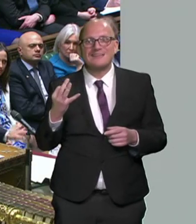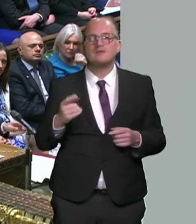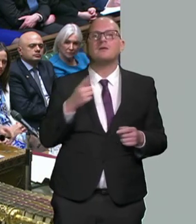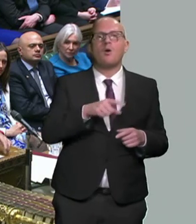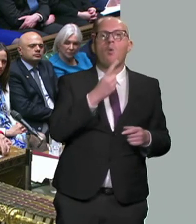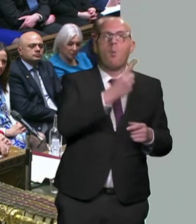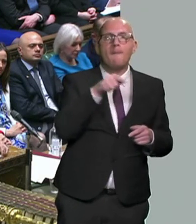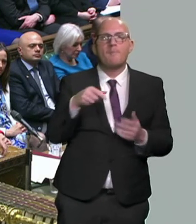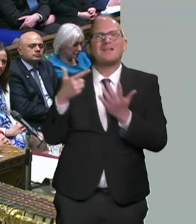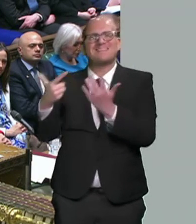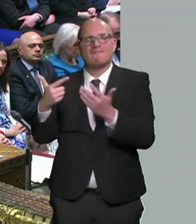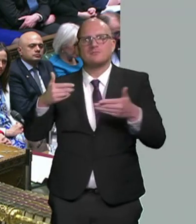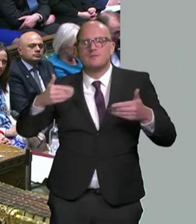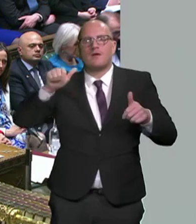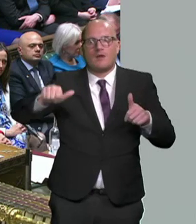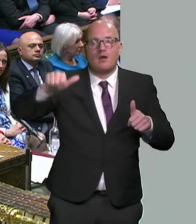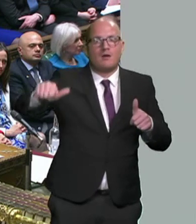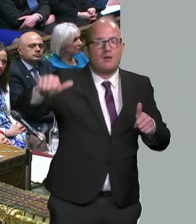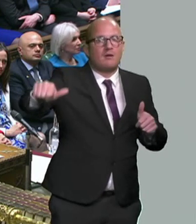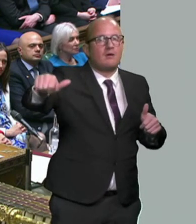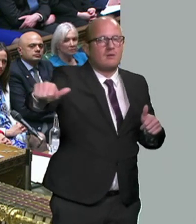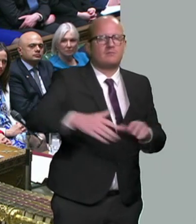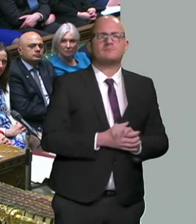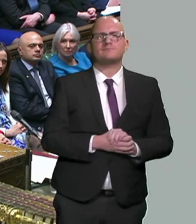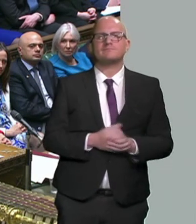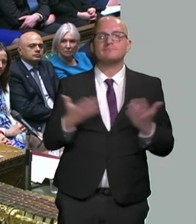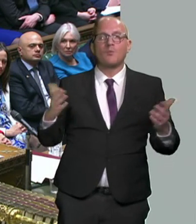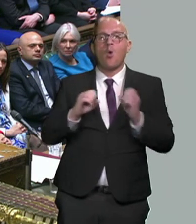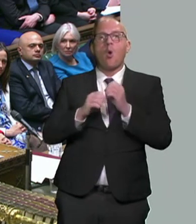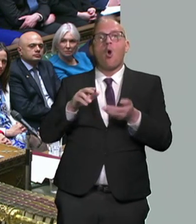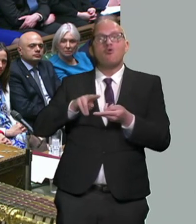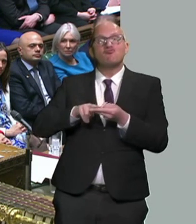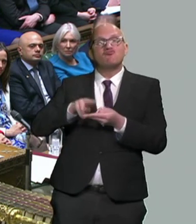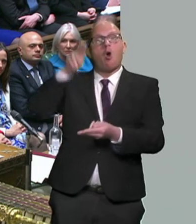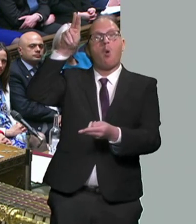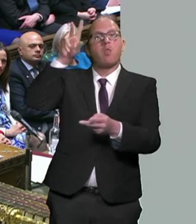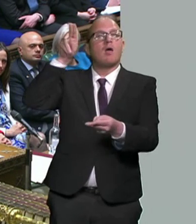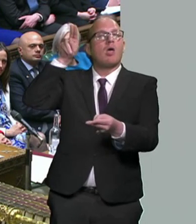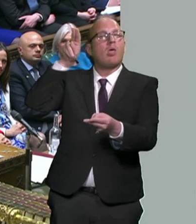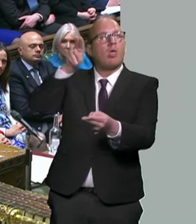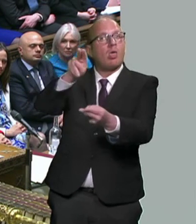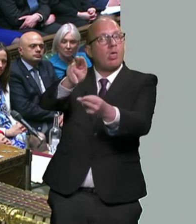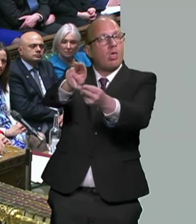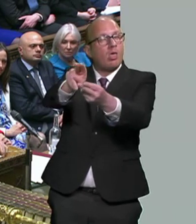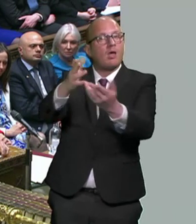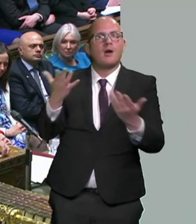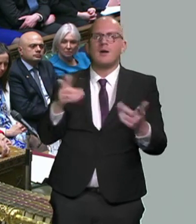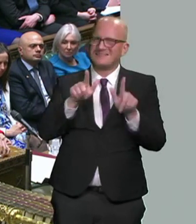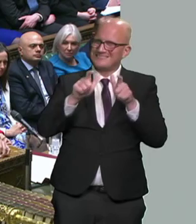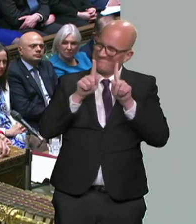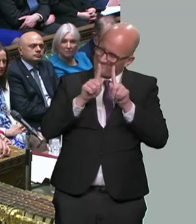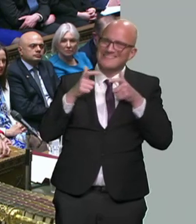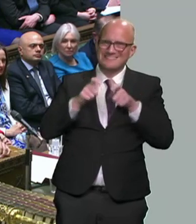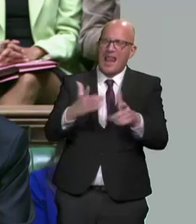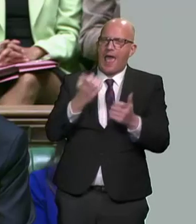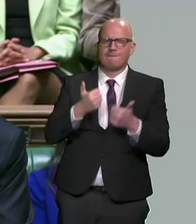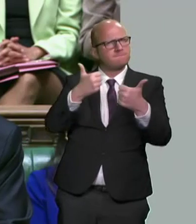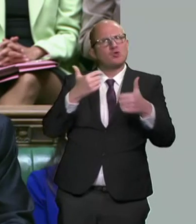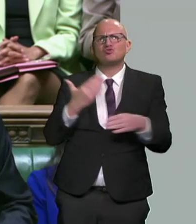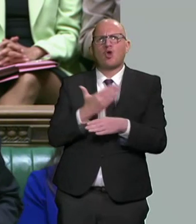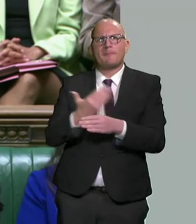The House will take comfort that the lower growth outlook has not affected our strong jobs performance.